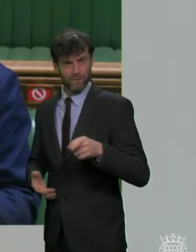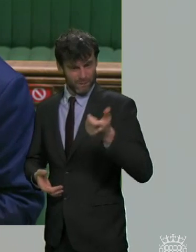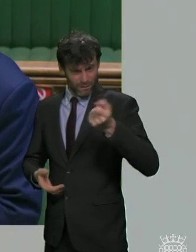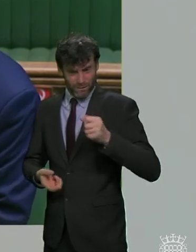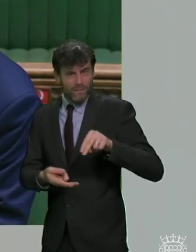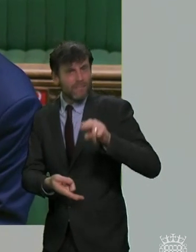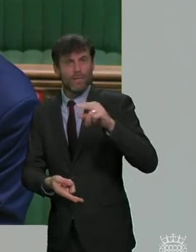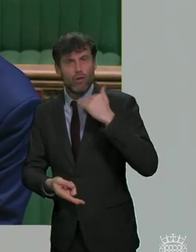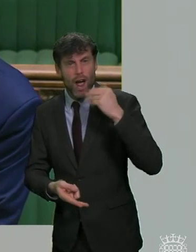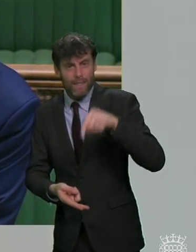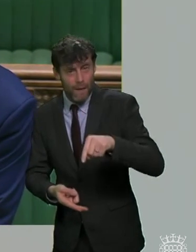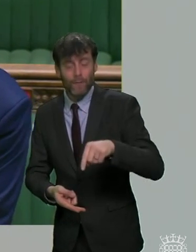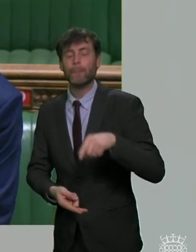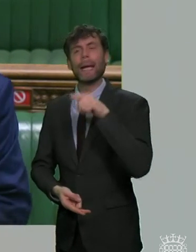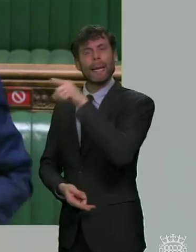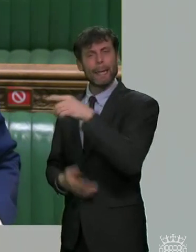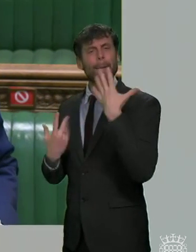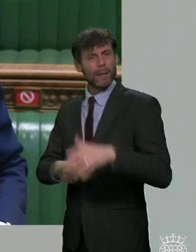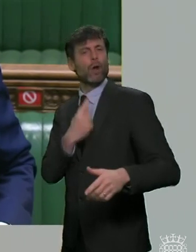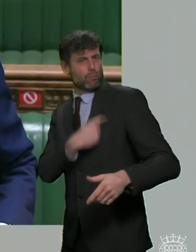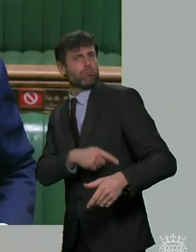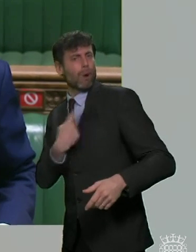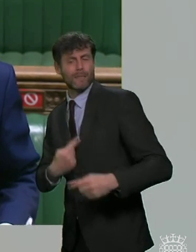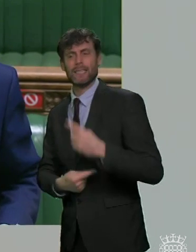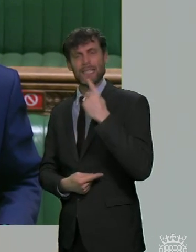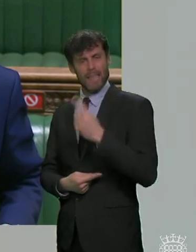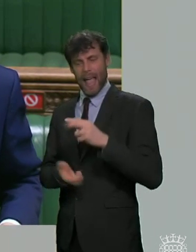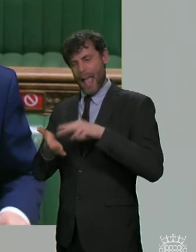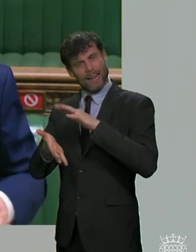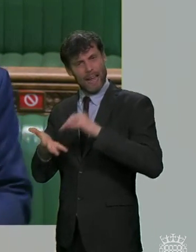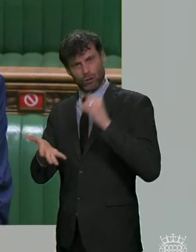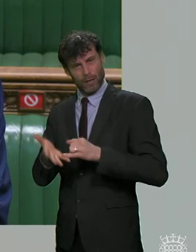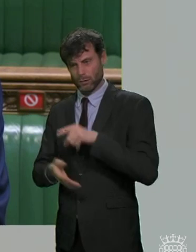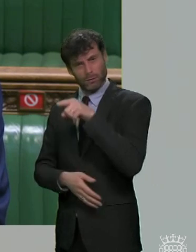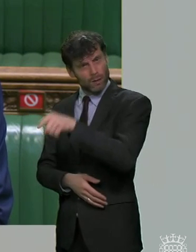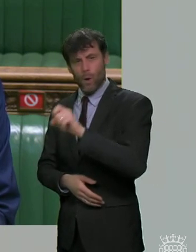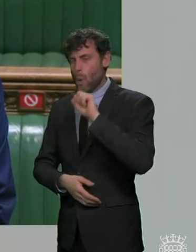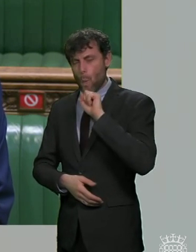Time and time again he said that the NHS would not pay the price for this pandemic.